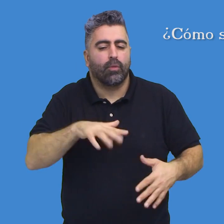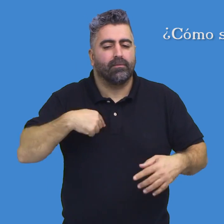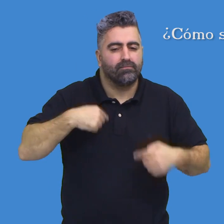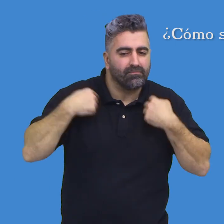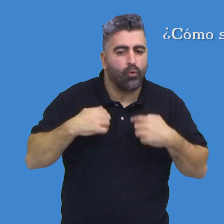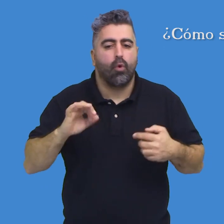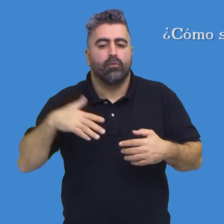circulación